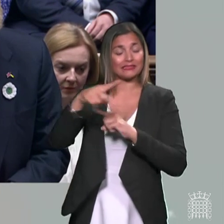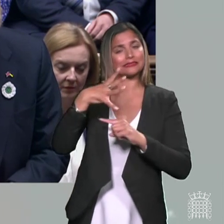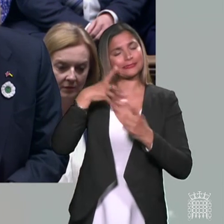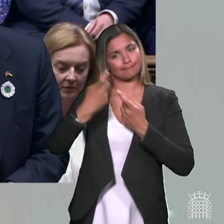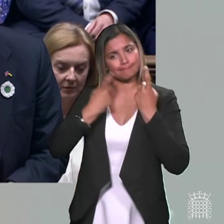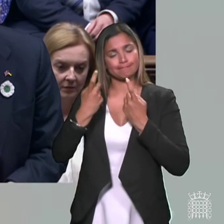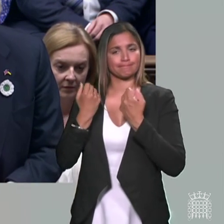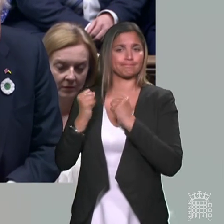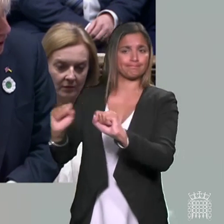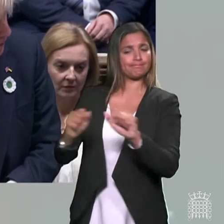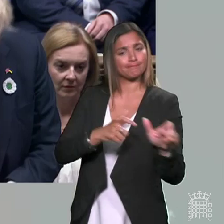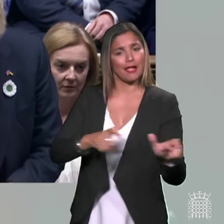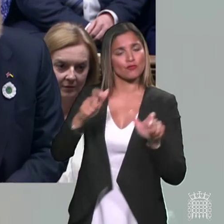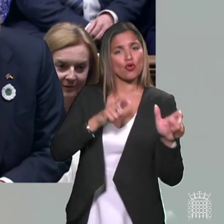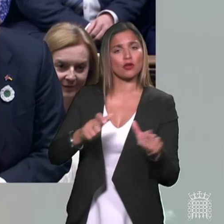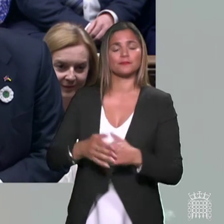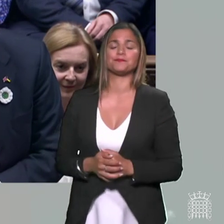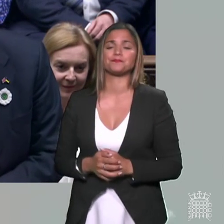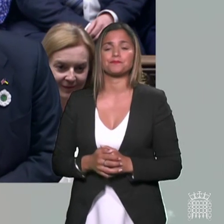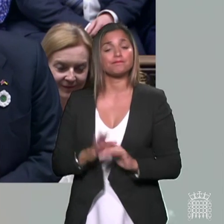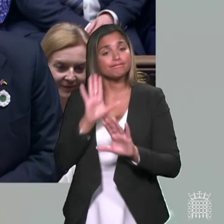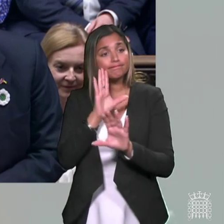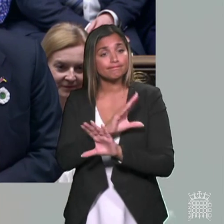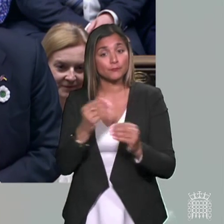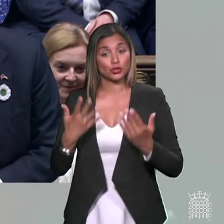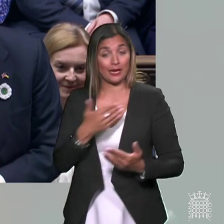This morning I had meetings with ministerial colleagues and others.